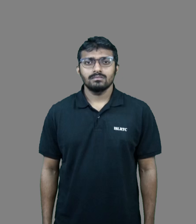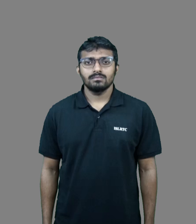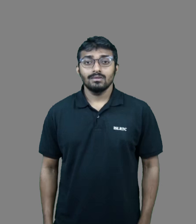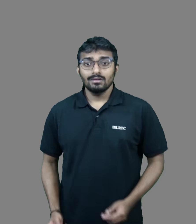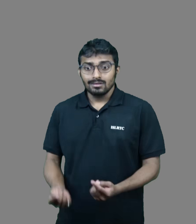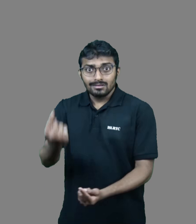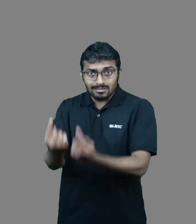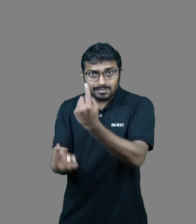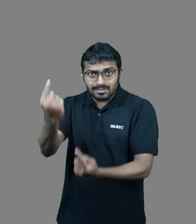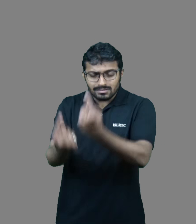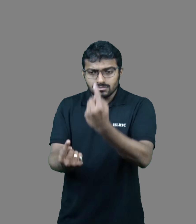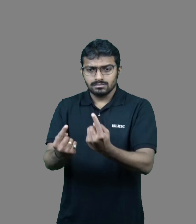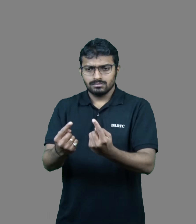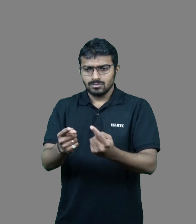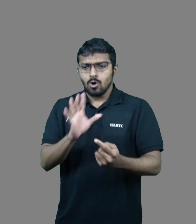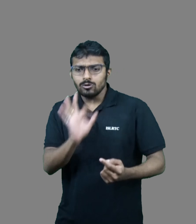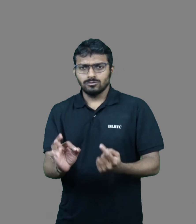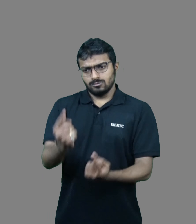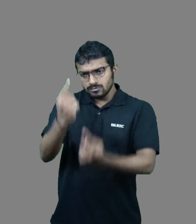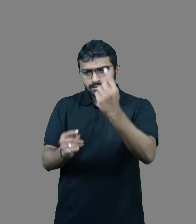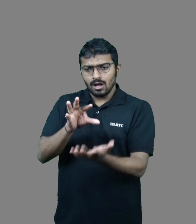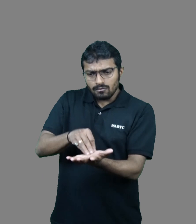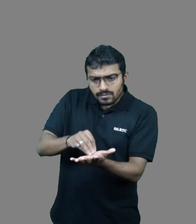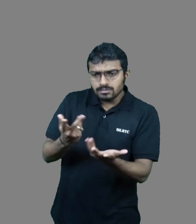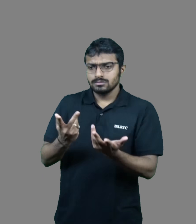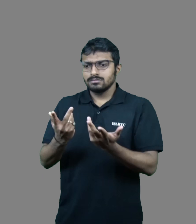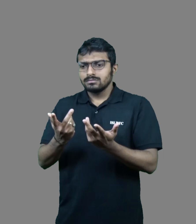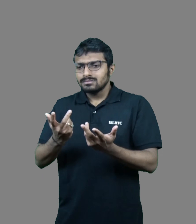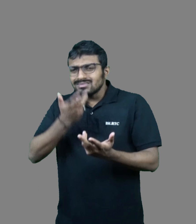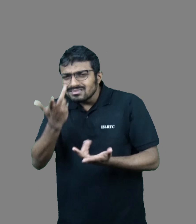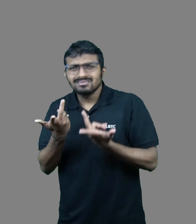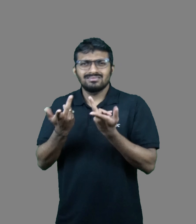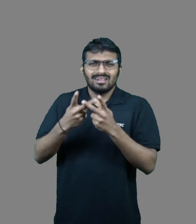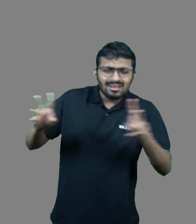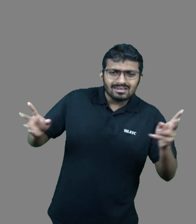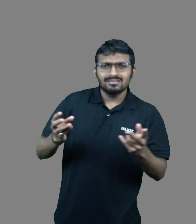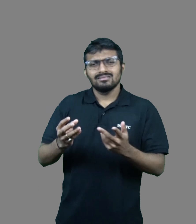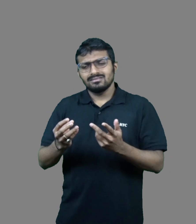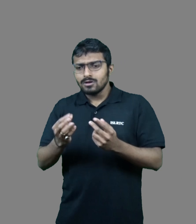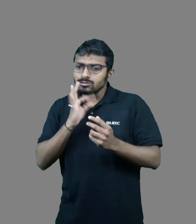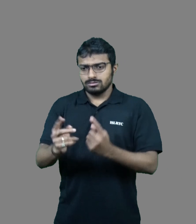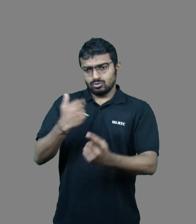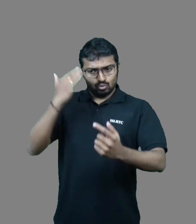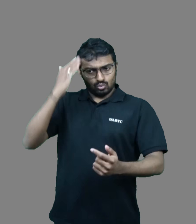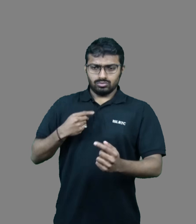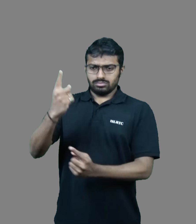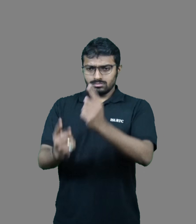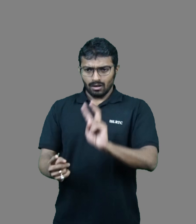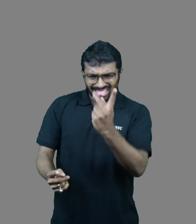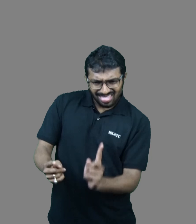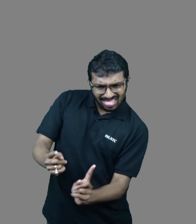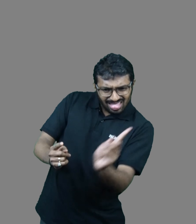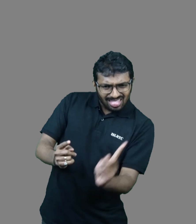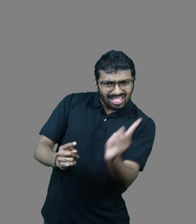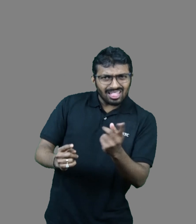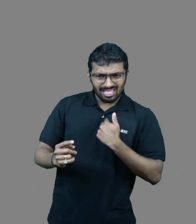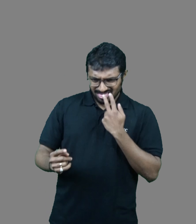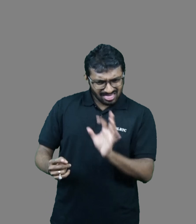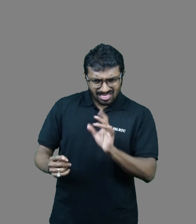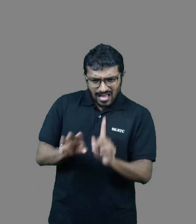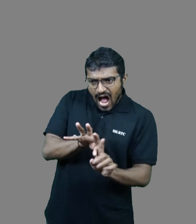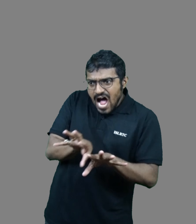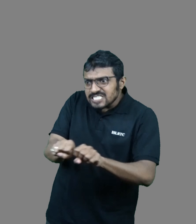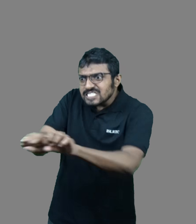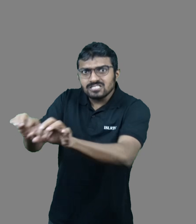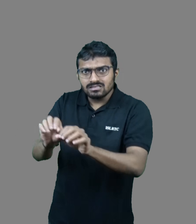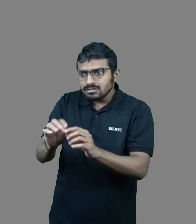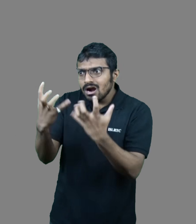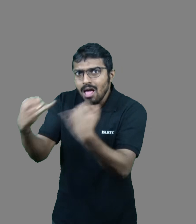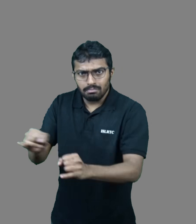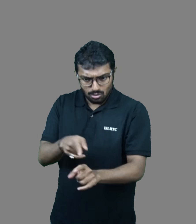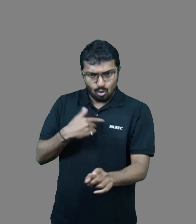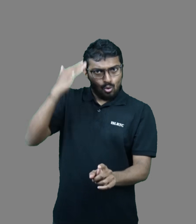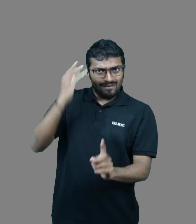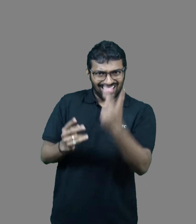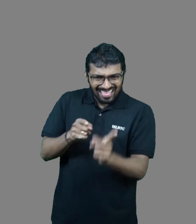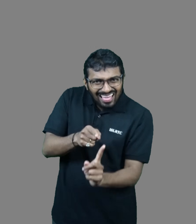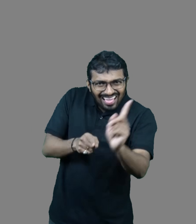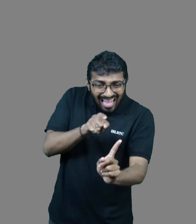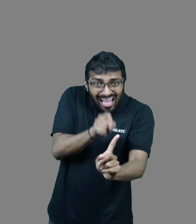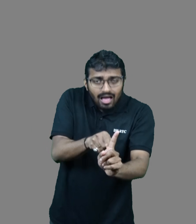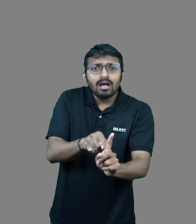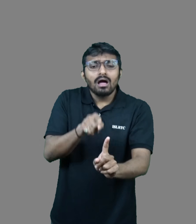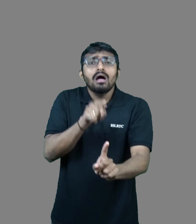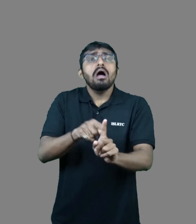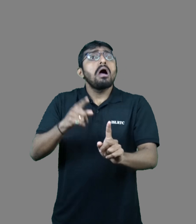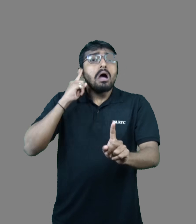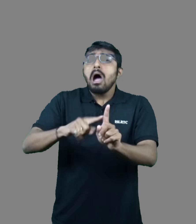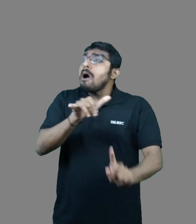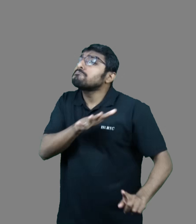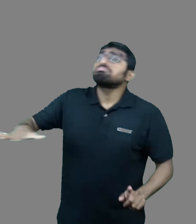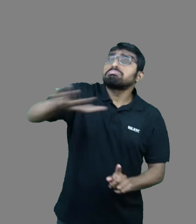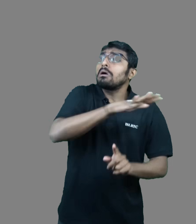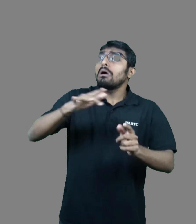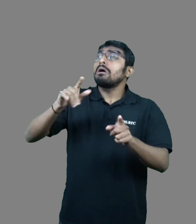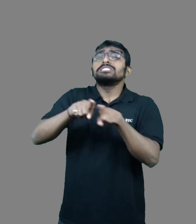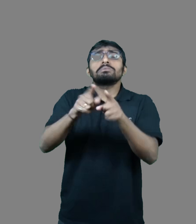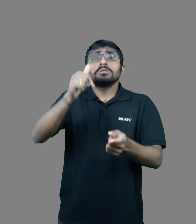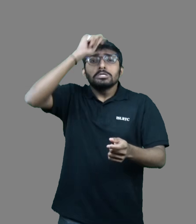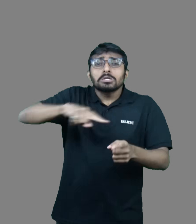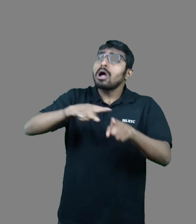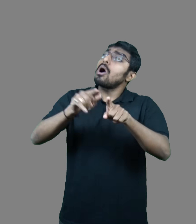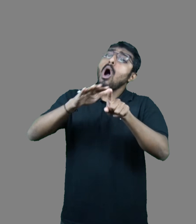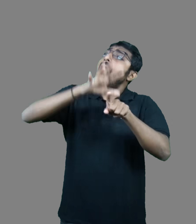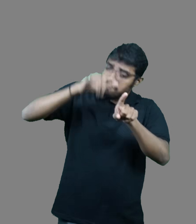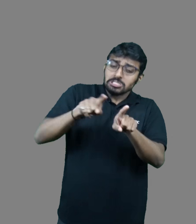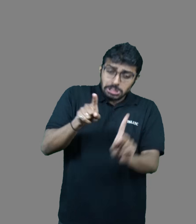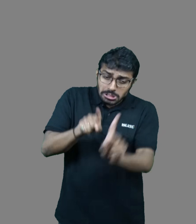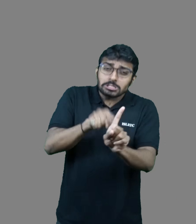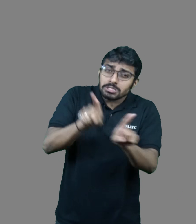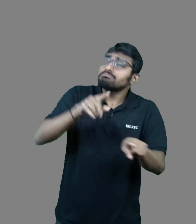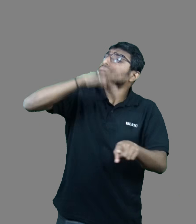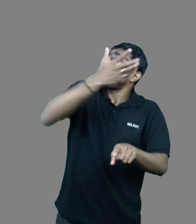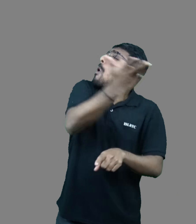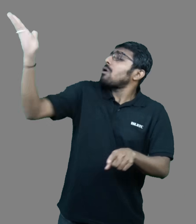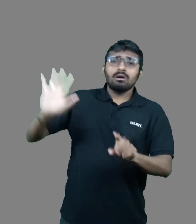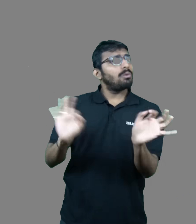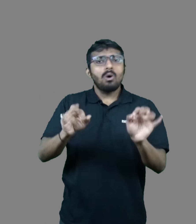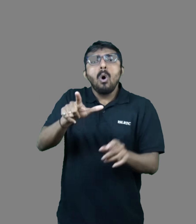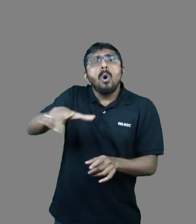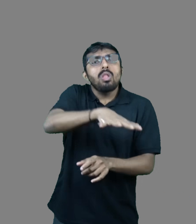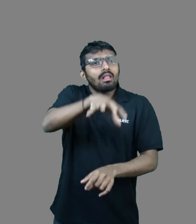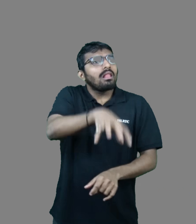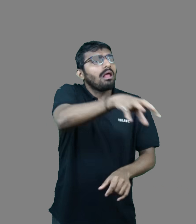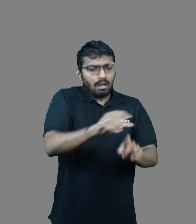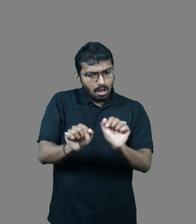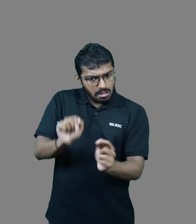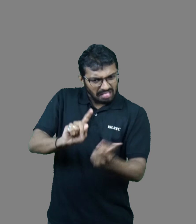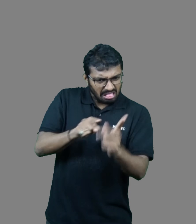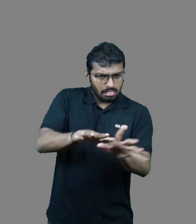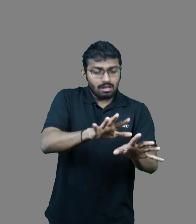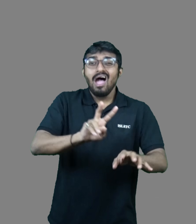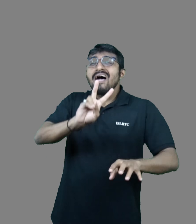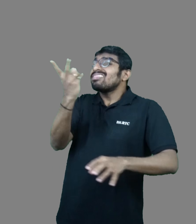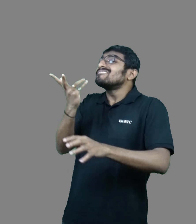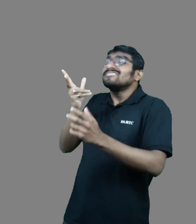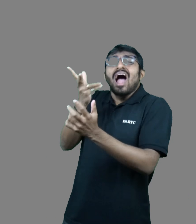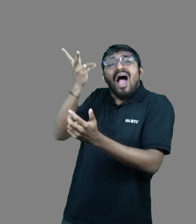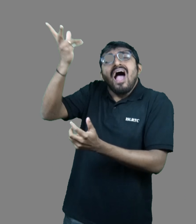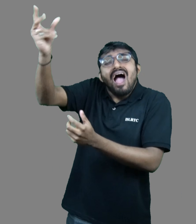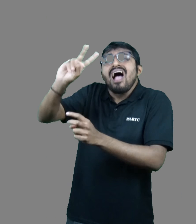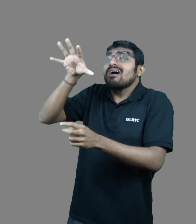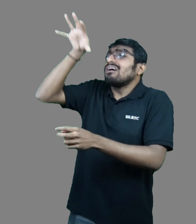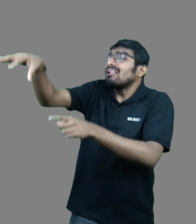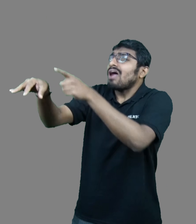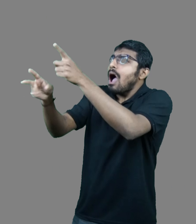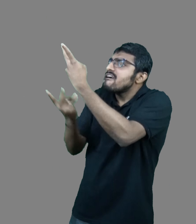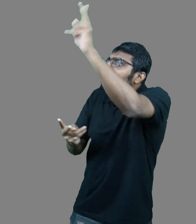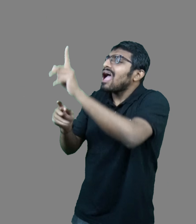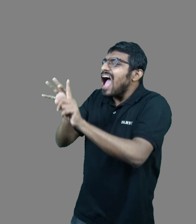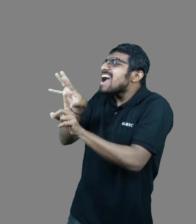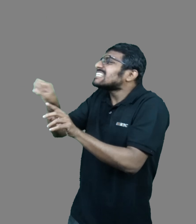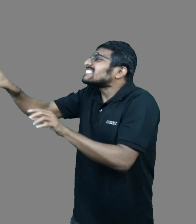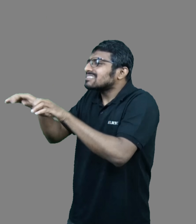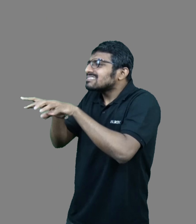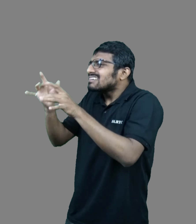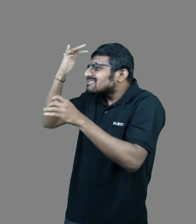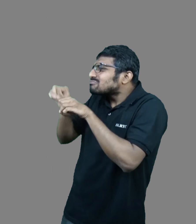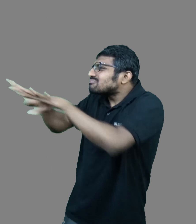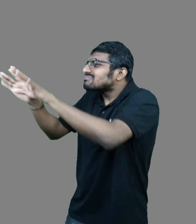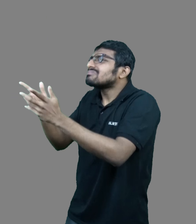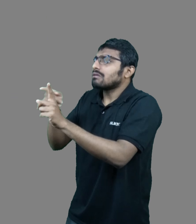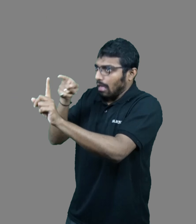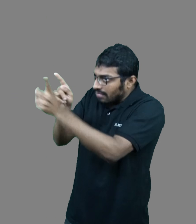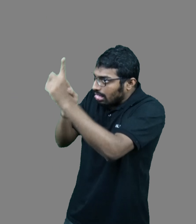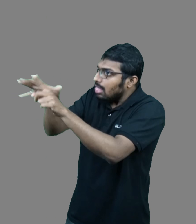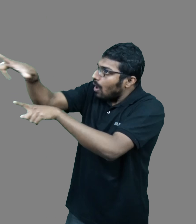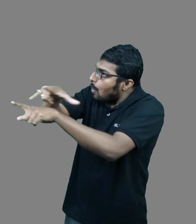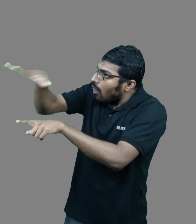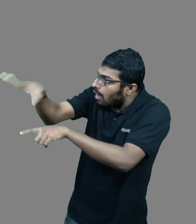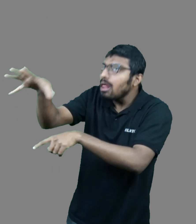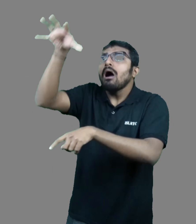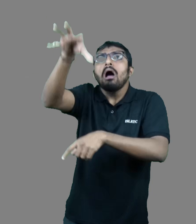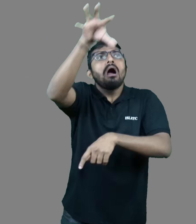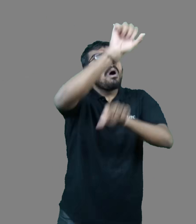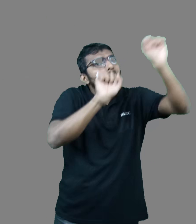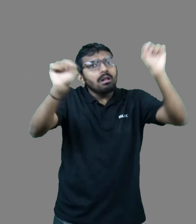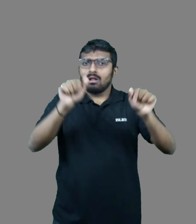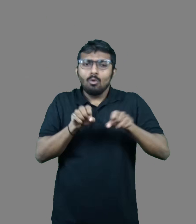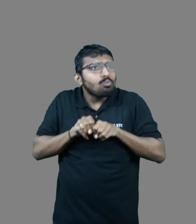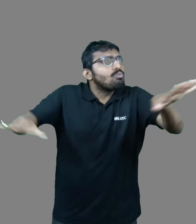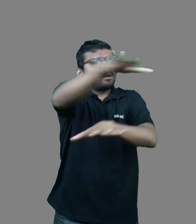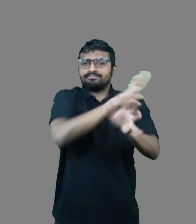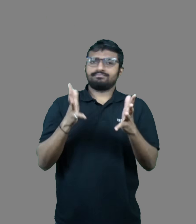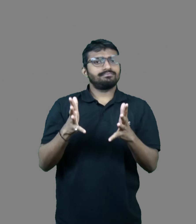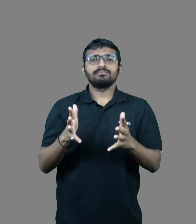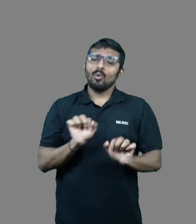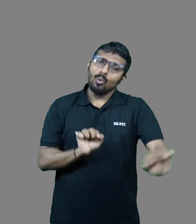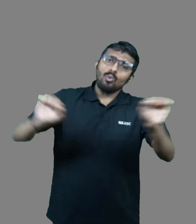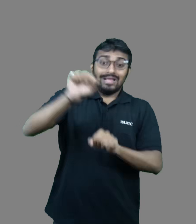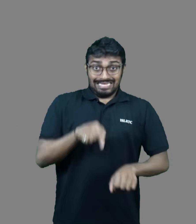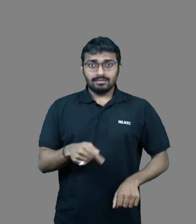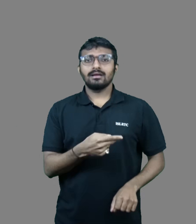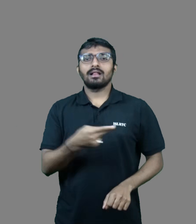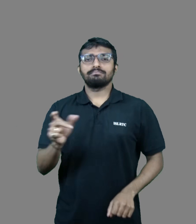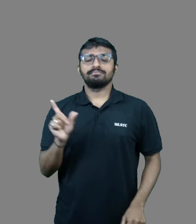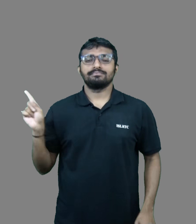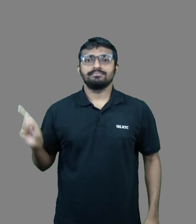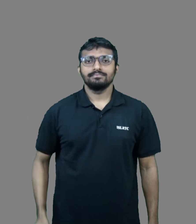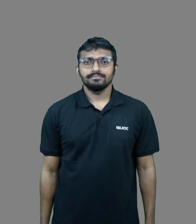Indigenous Weeds